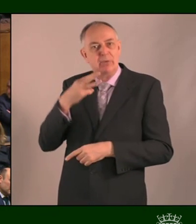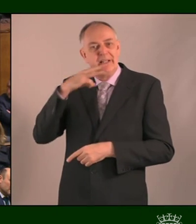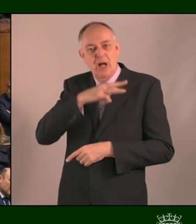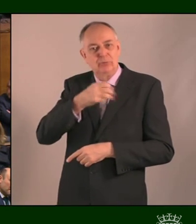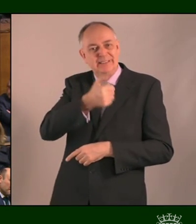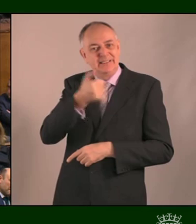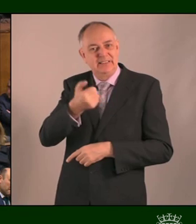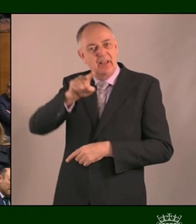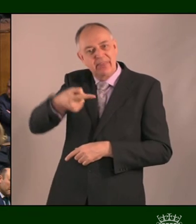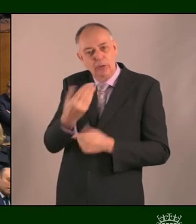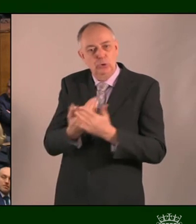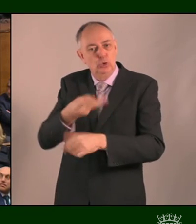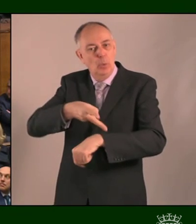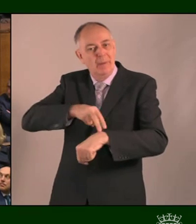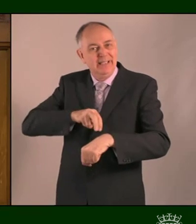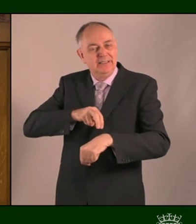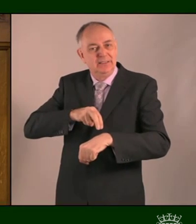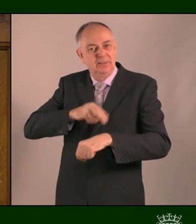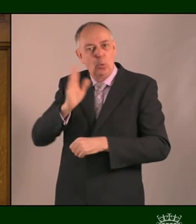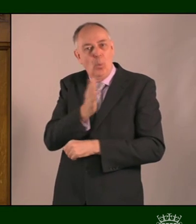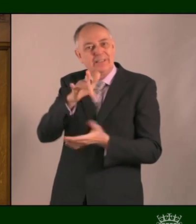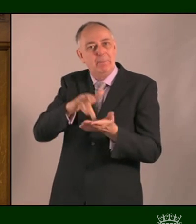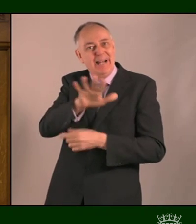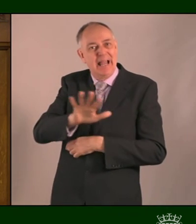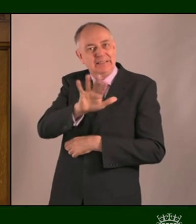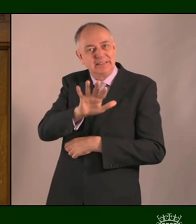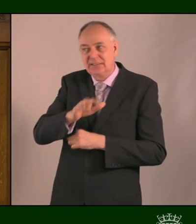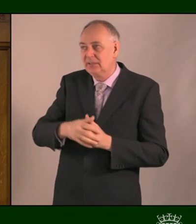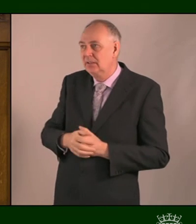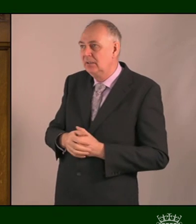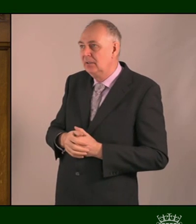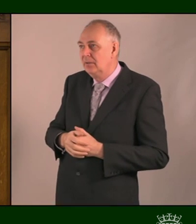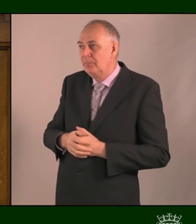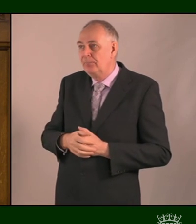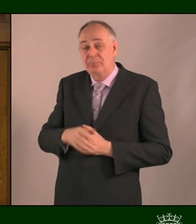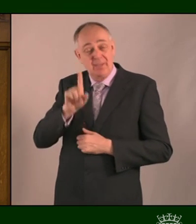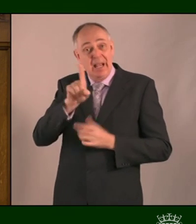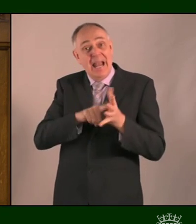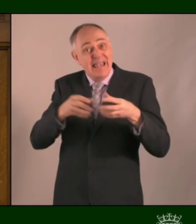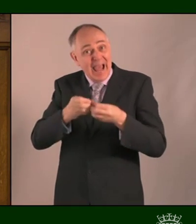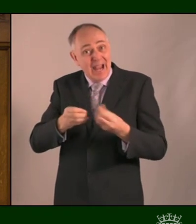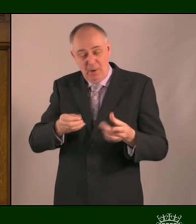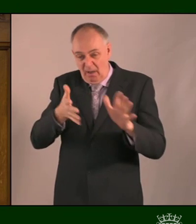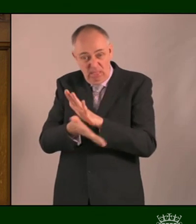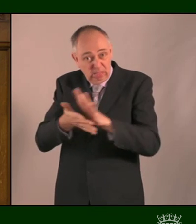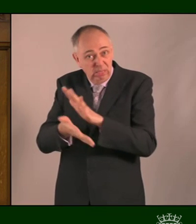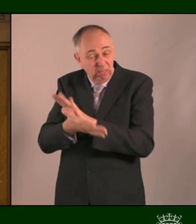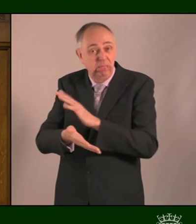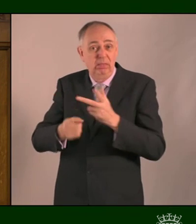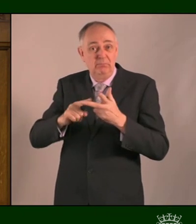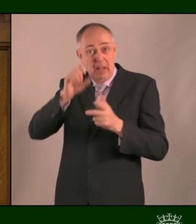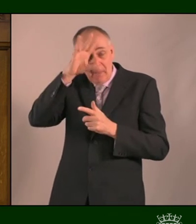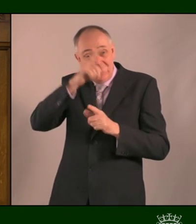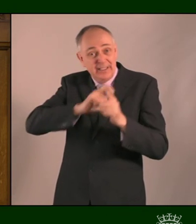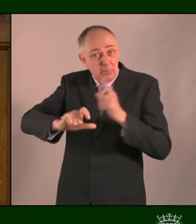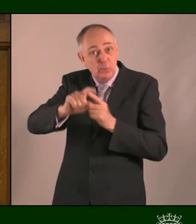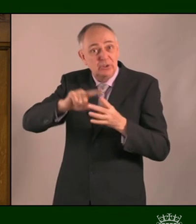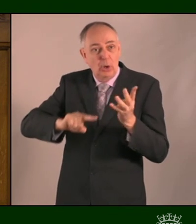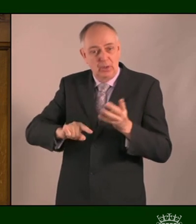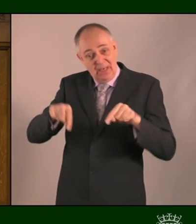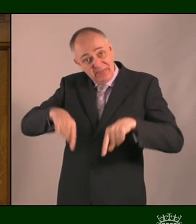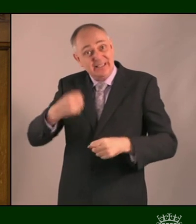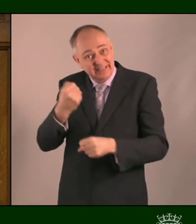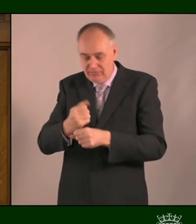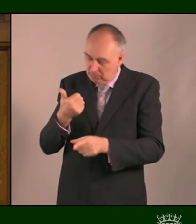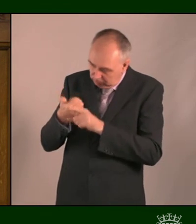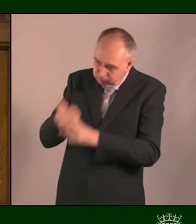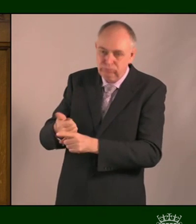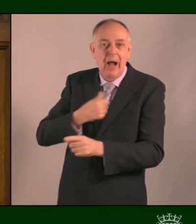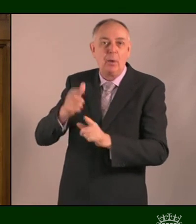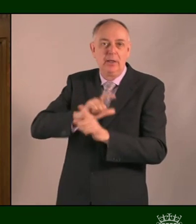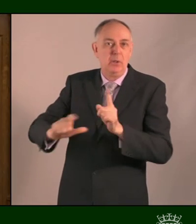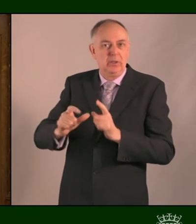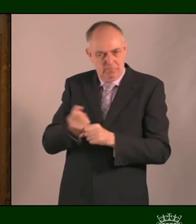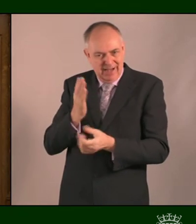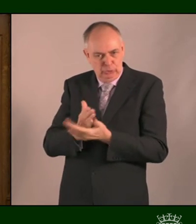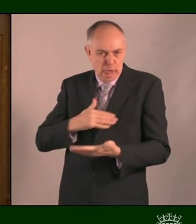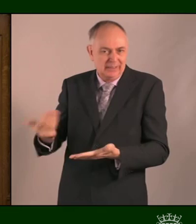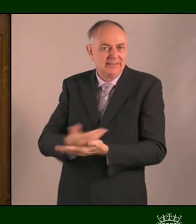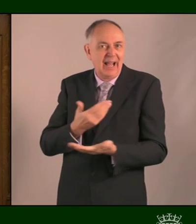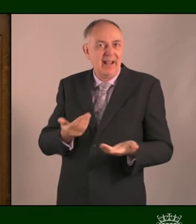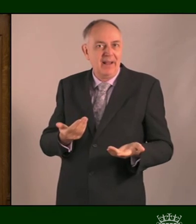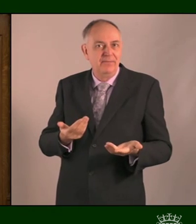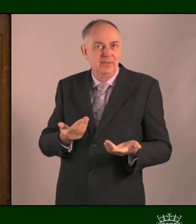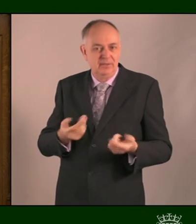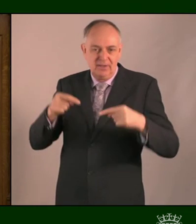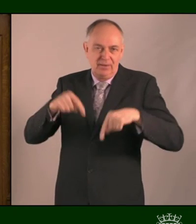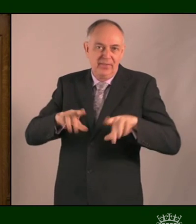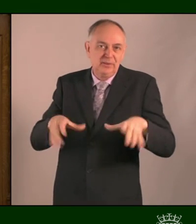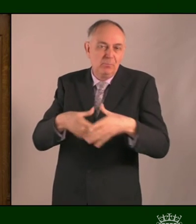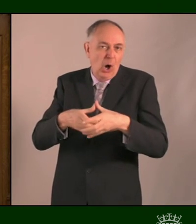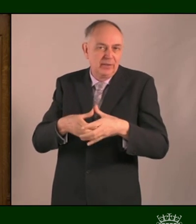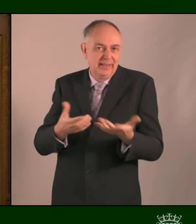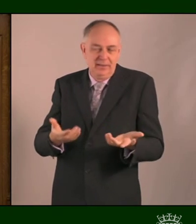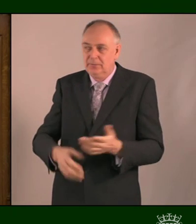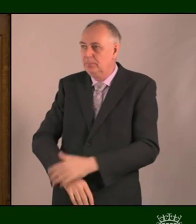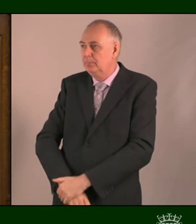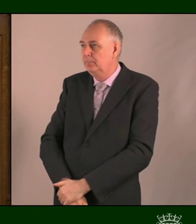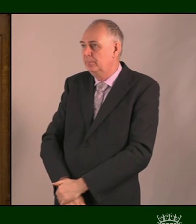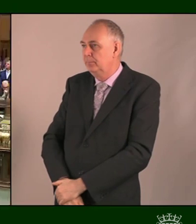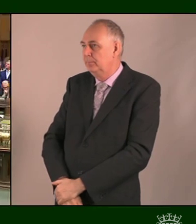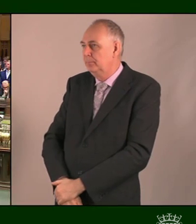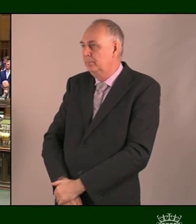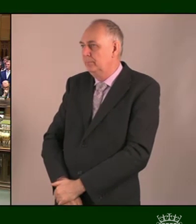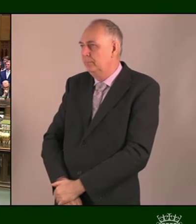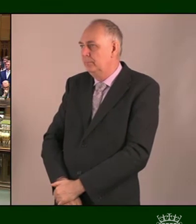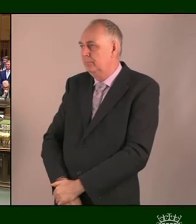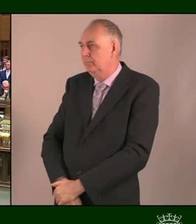Will my right honourable Friend reaffirm that, unlike the Labour police and crime commissioner, who is decimating communities like mine in Tipton with the closure of our police station, this Government are committed to keeping our communities safe through investment in the police and tougher sentences for the criminals who are ruining the lives of my constituents in Tipton?